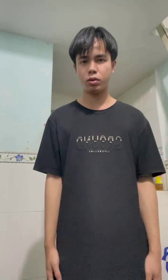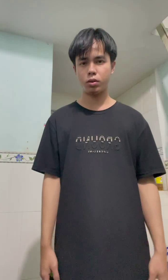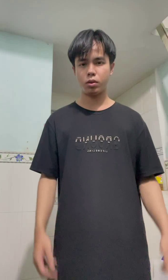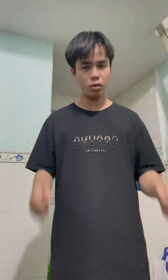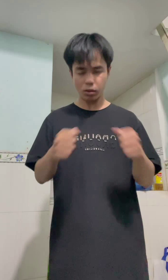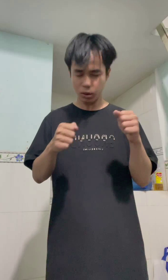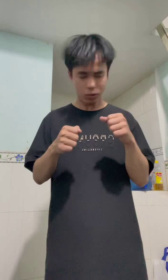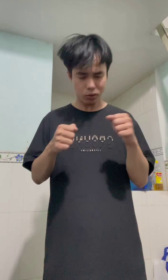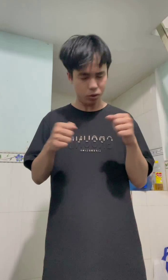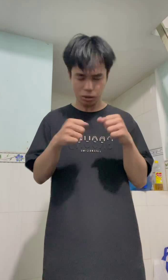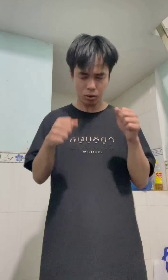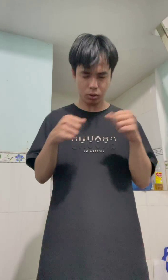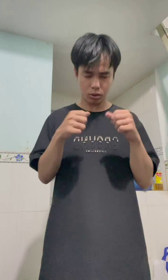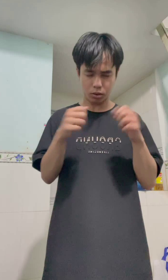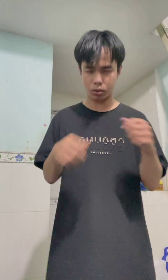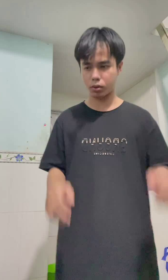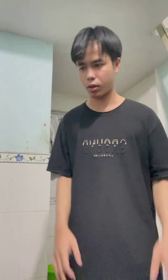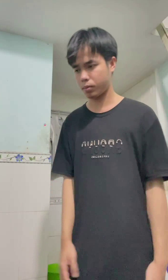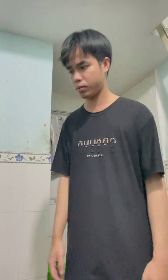lanh